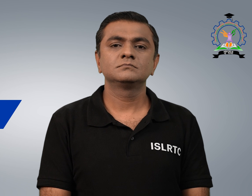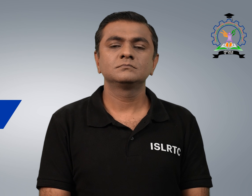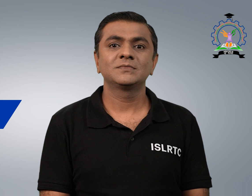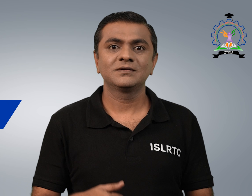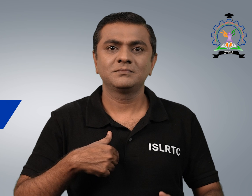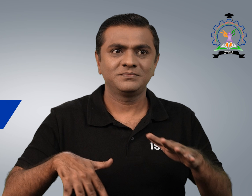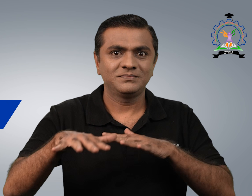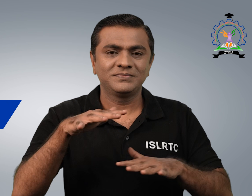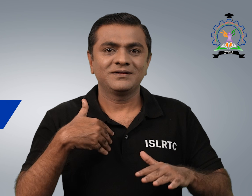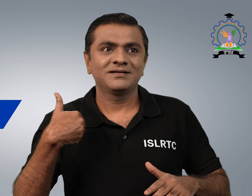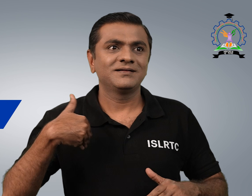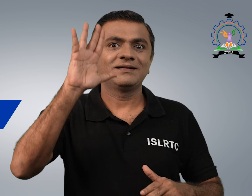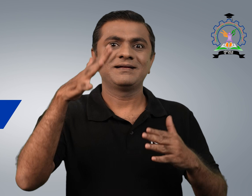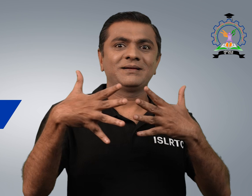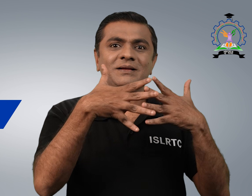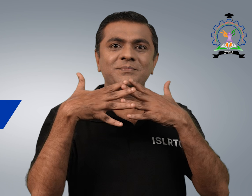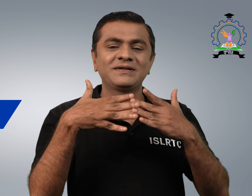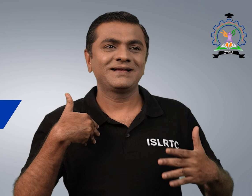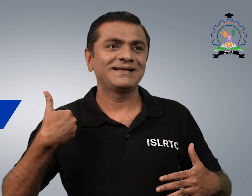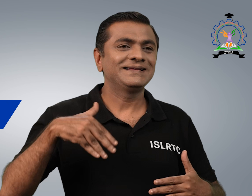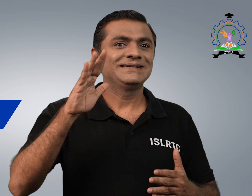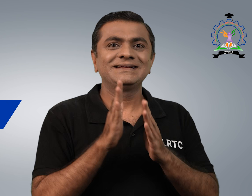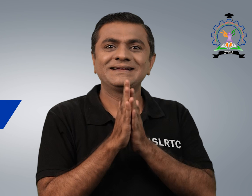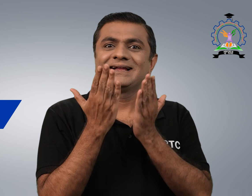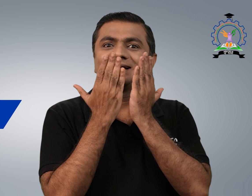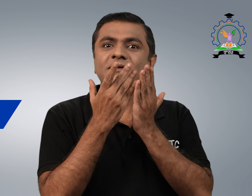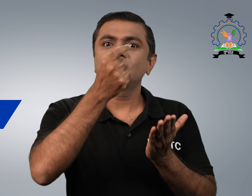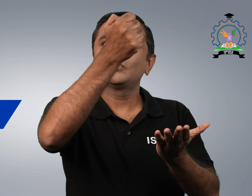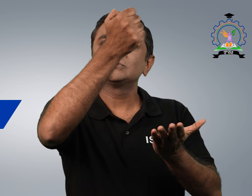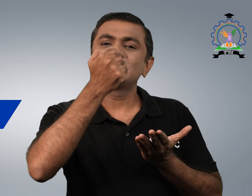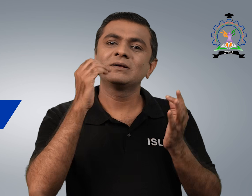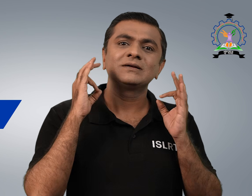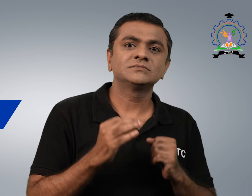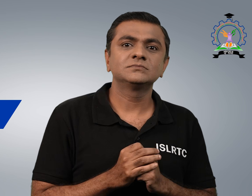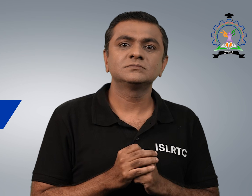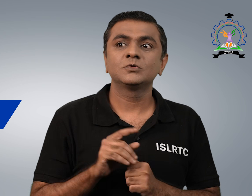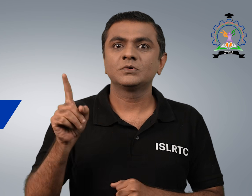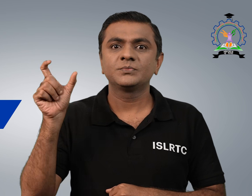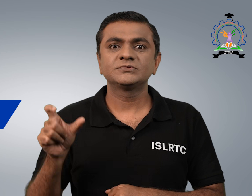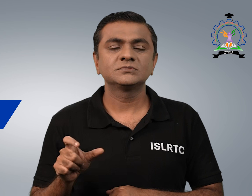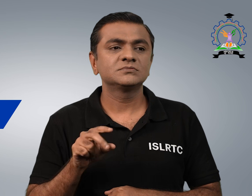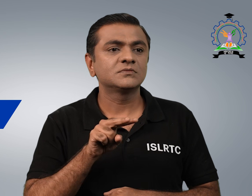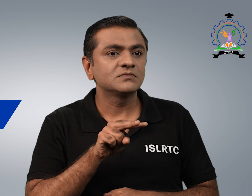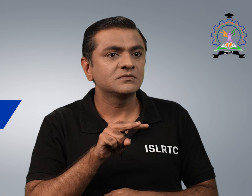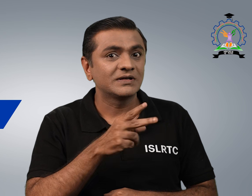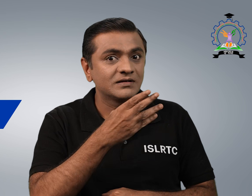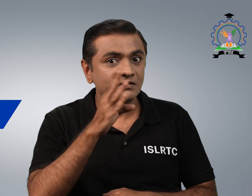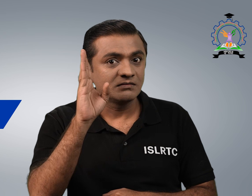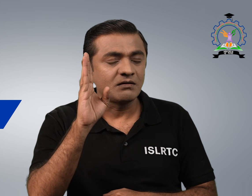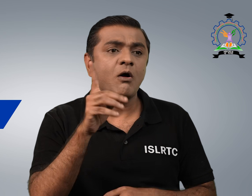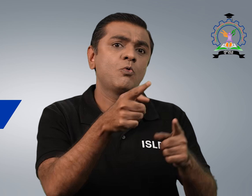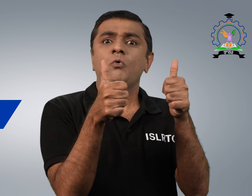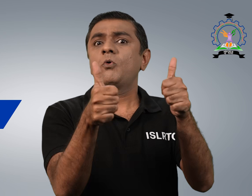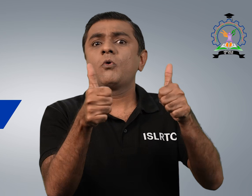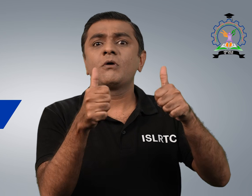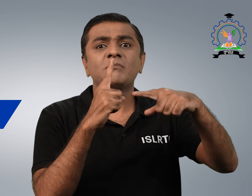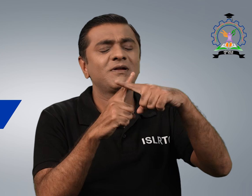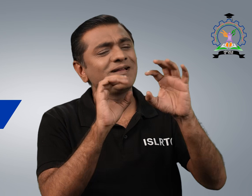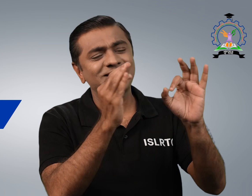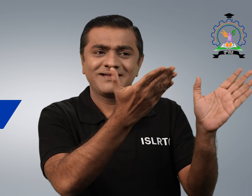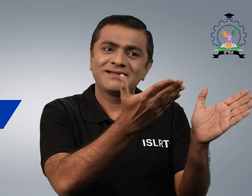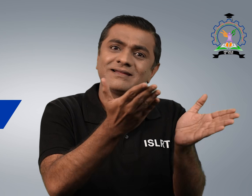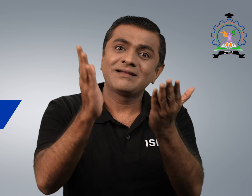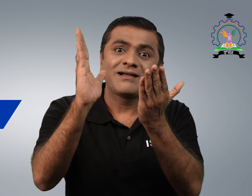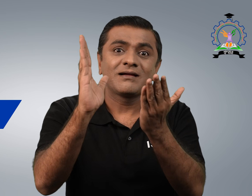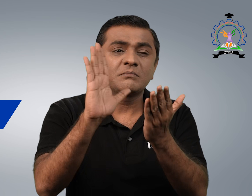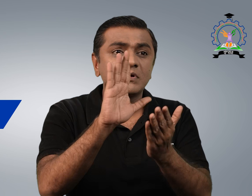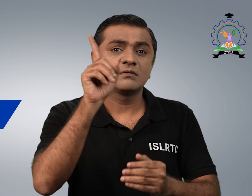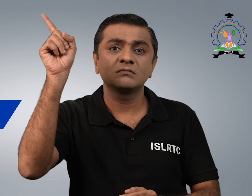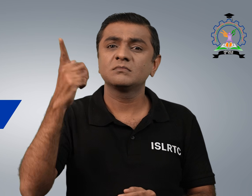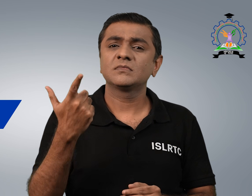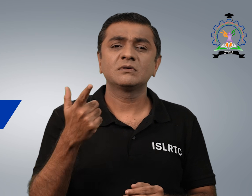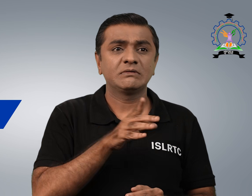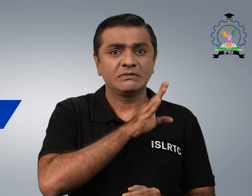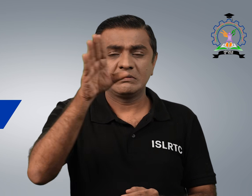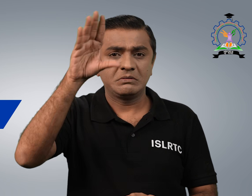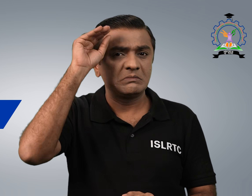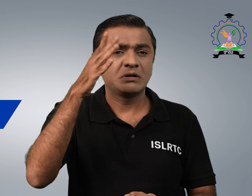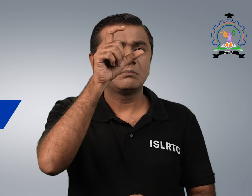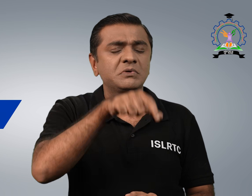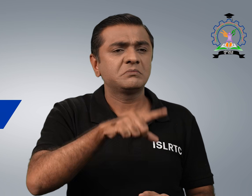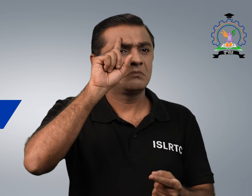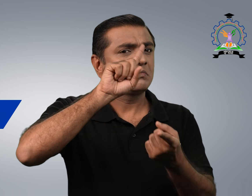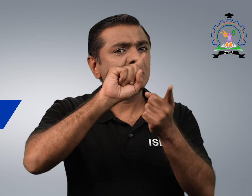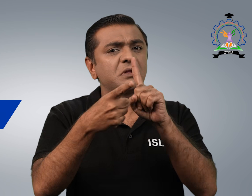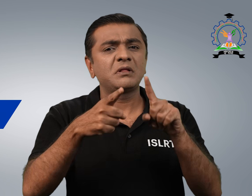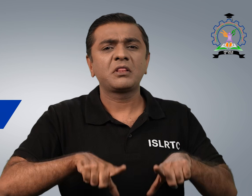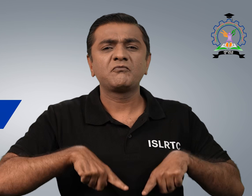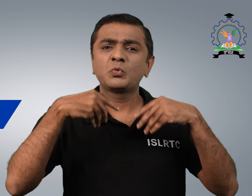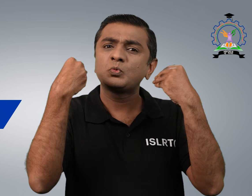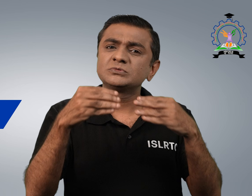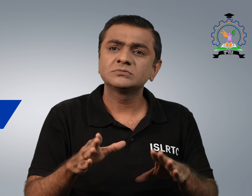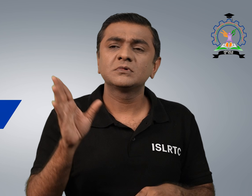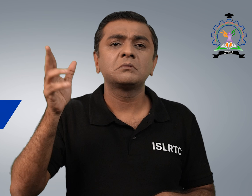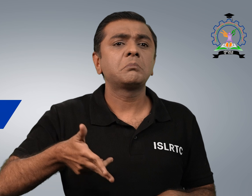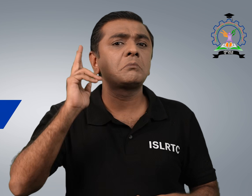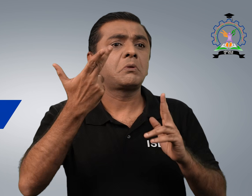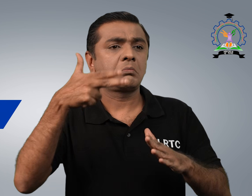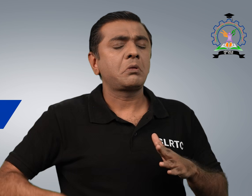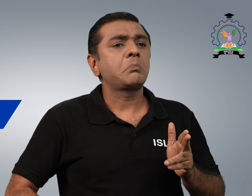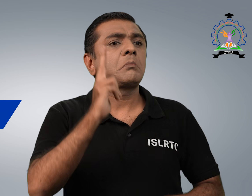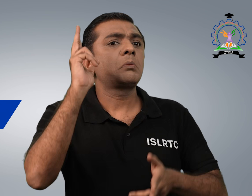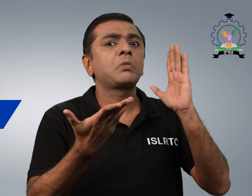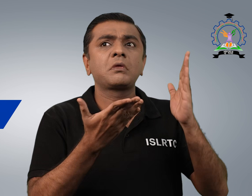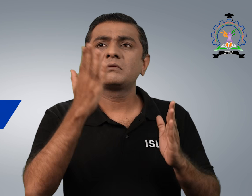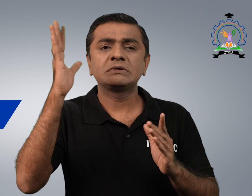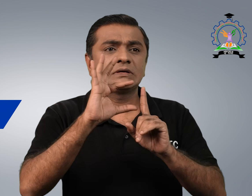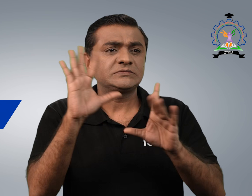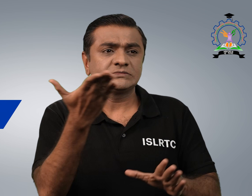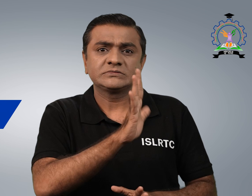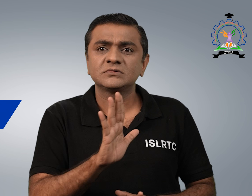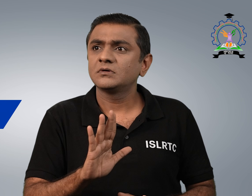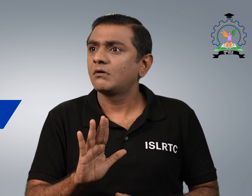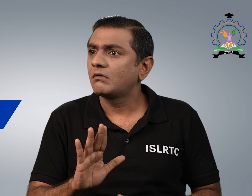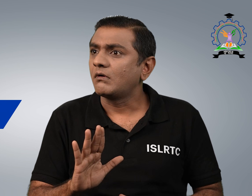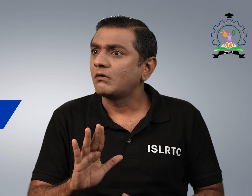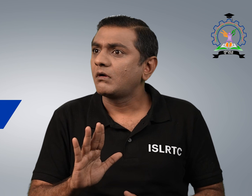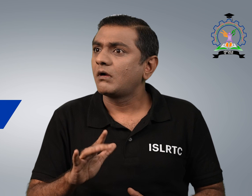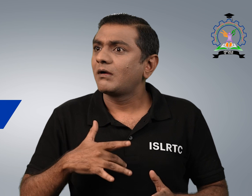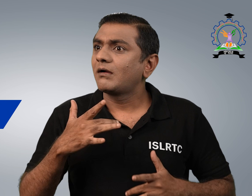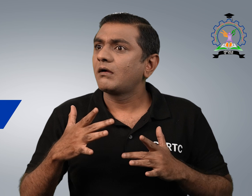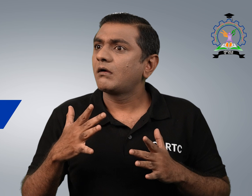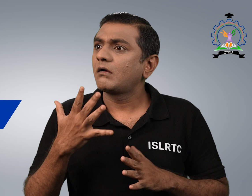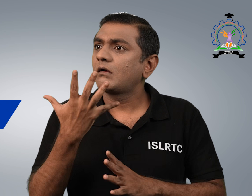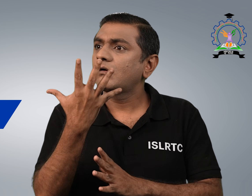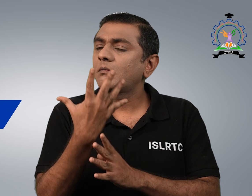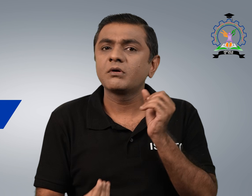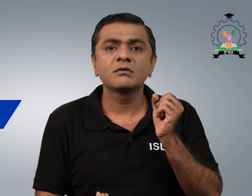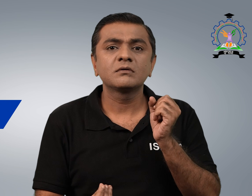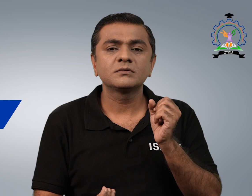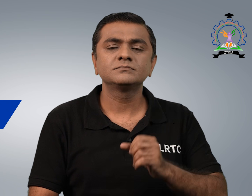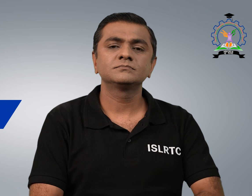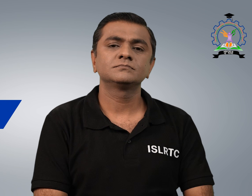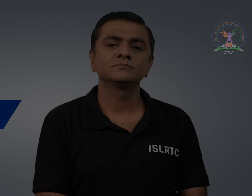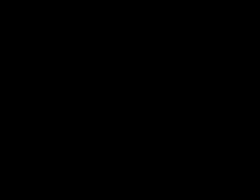I plan to go to the USA for my studies and secure a scholarship as well. When someone congratulates me but also highlights the changes in lifestyle, the freedom to use weapons, and other dangers focusing on the potential obstacles discourages me.